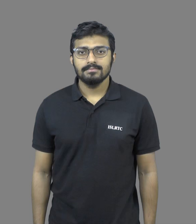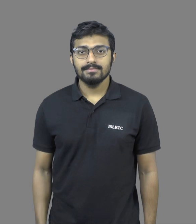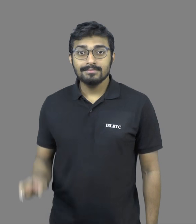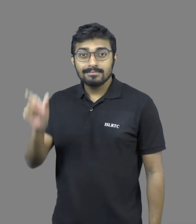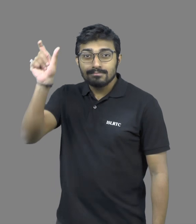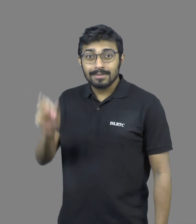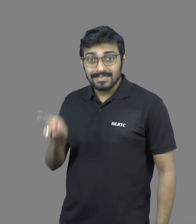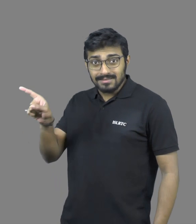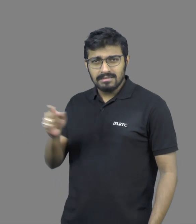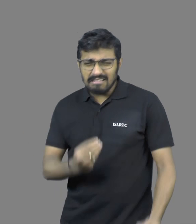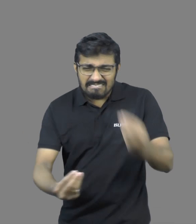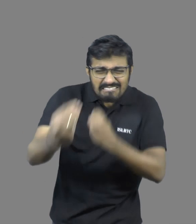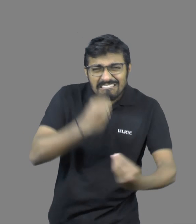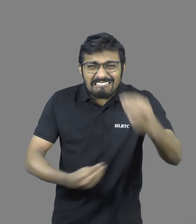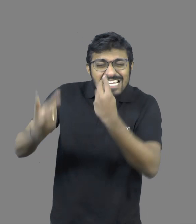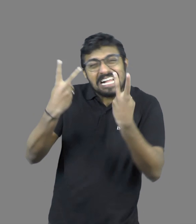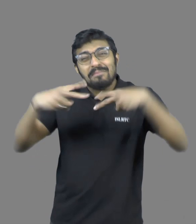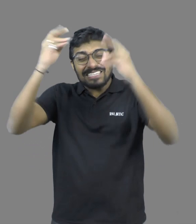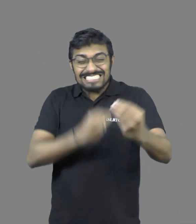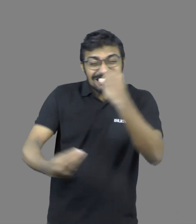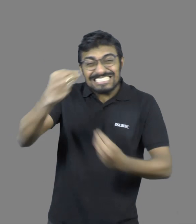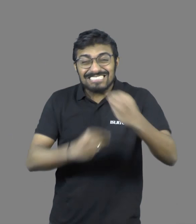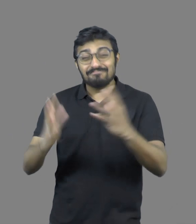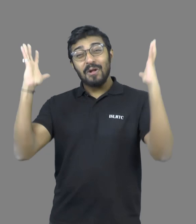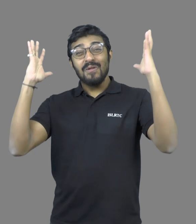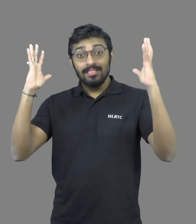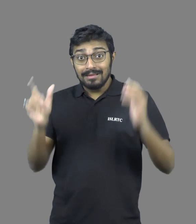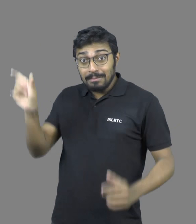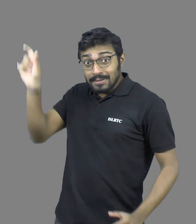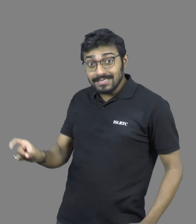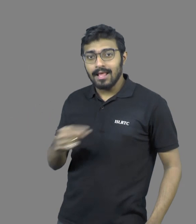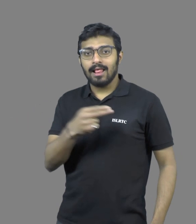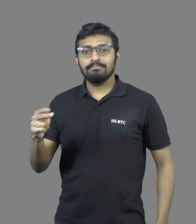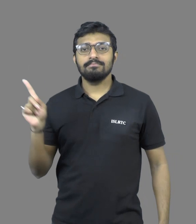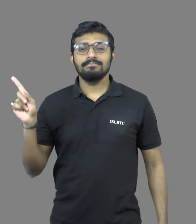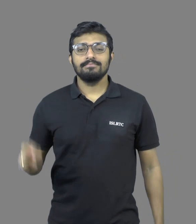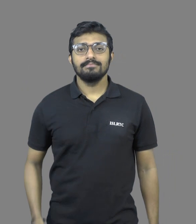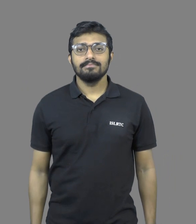Glutton